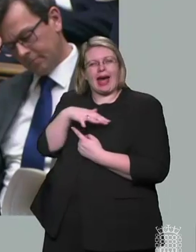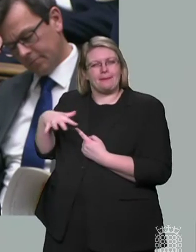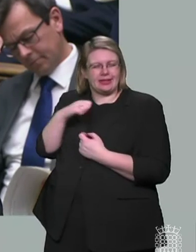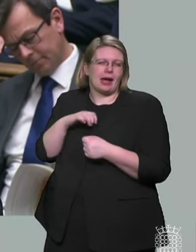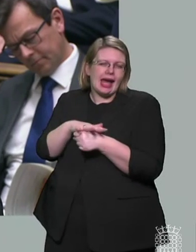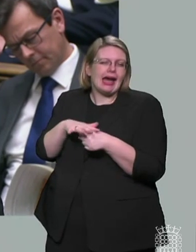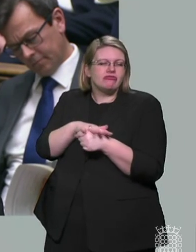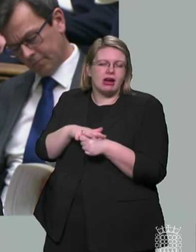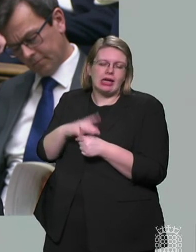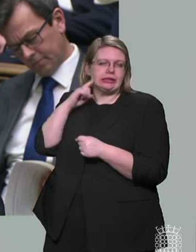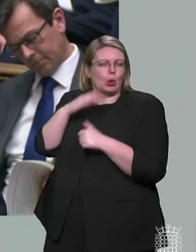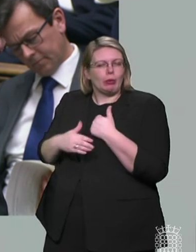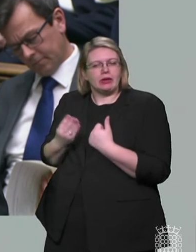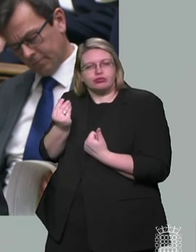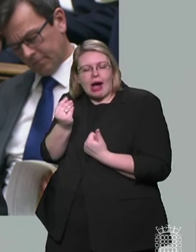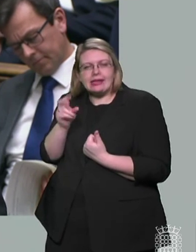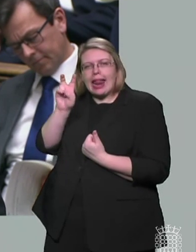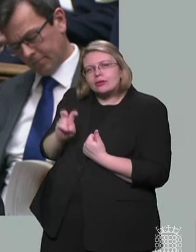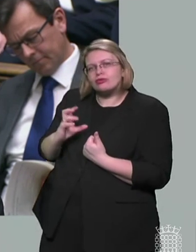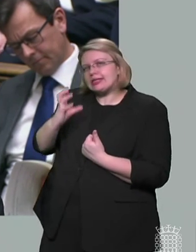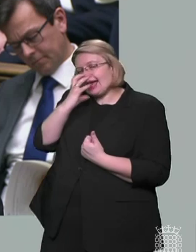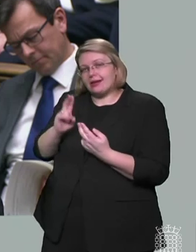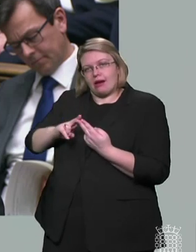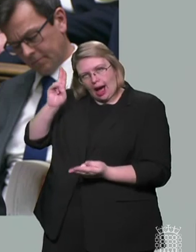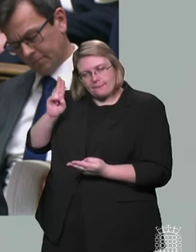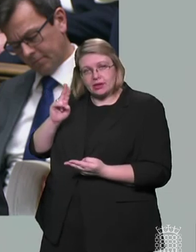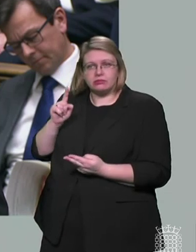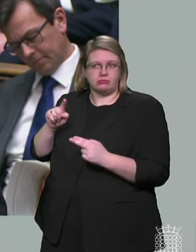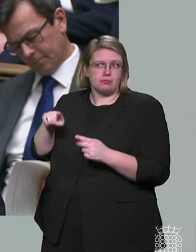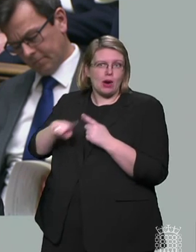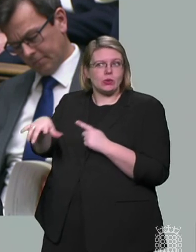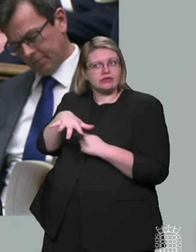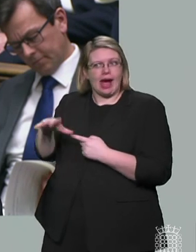The majority of people receive at least £350 of support.